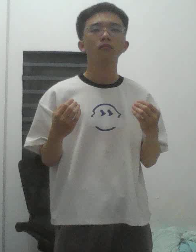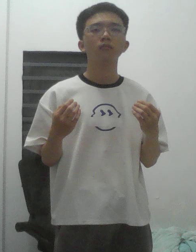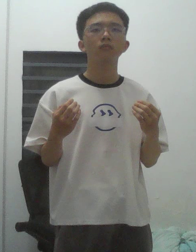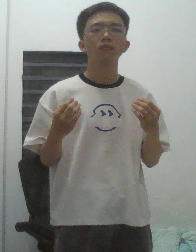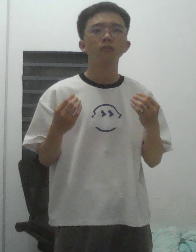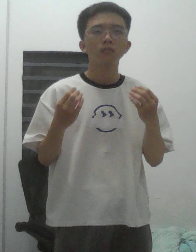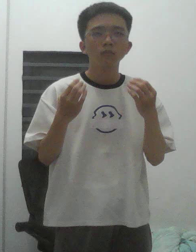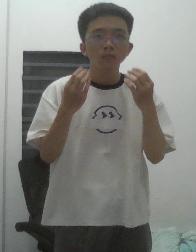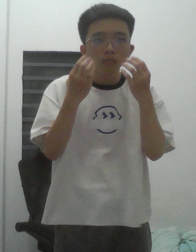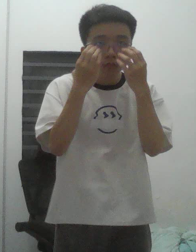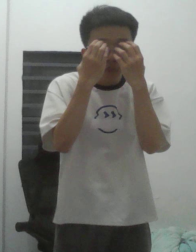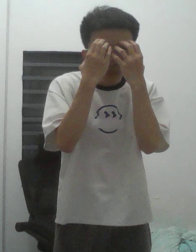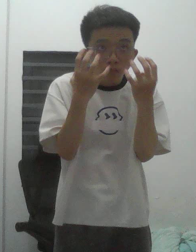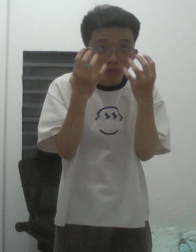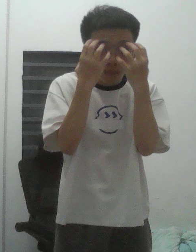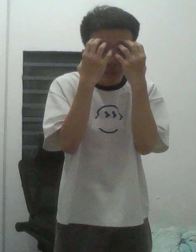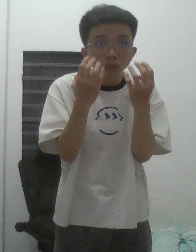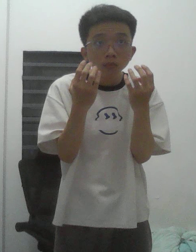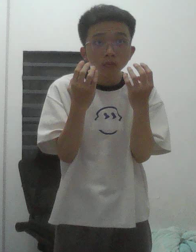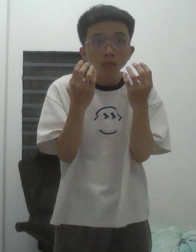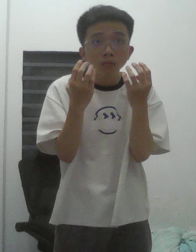ngac nhien